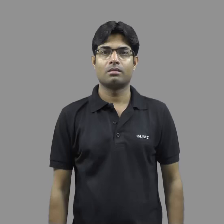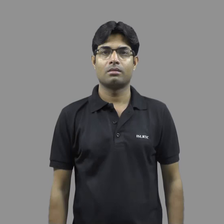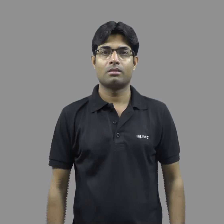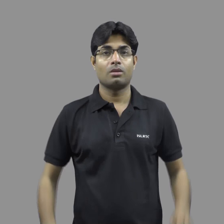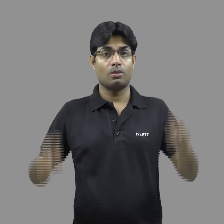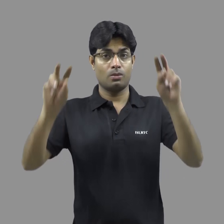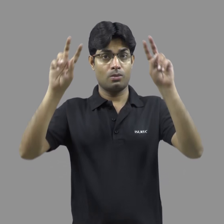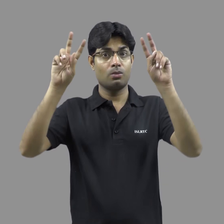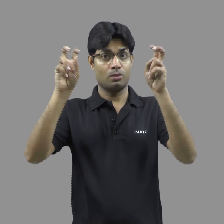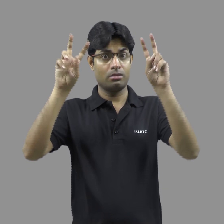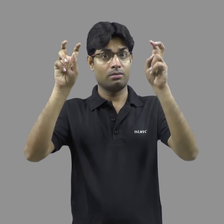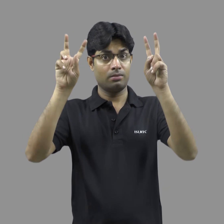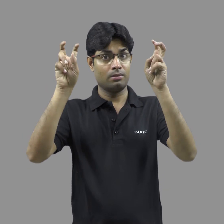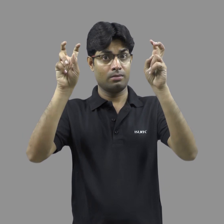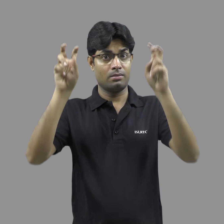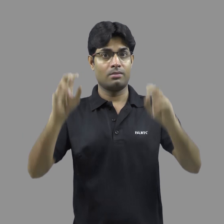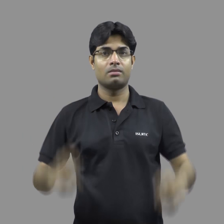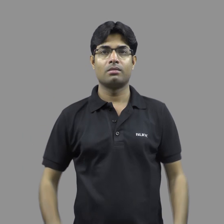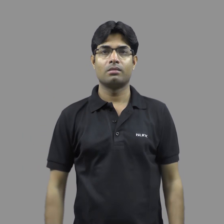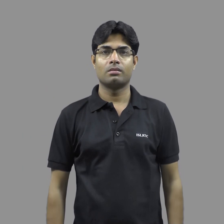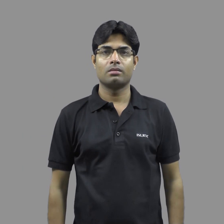Topic Subject Theme